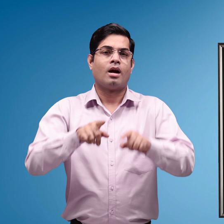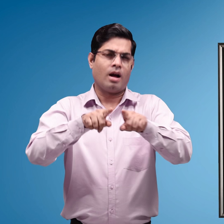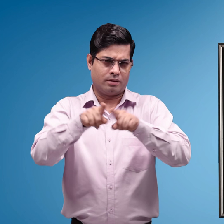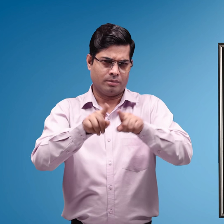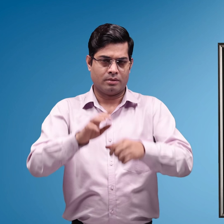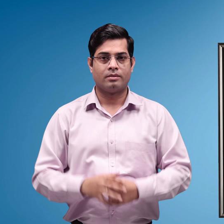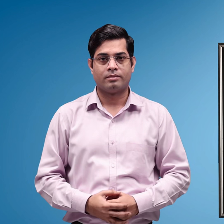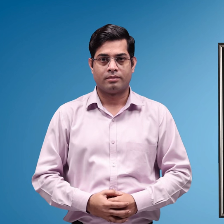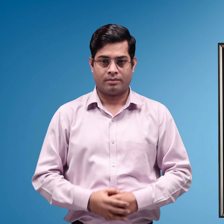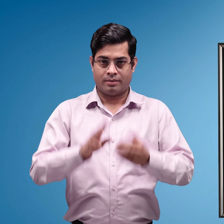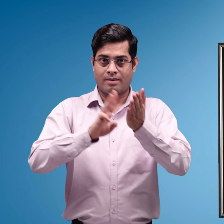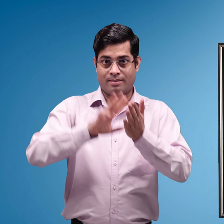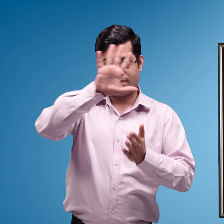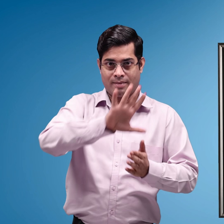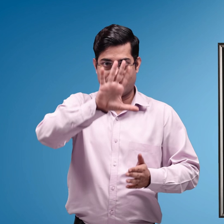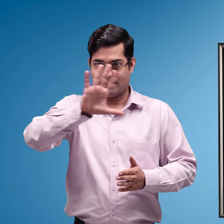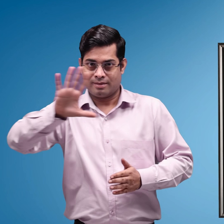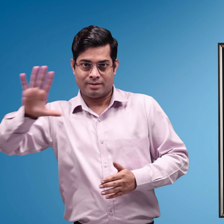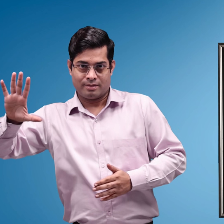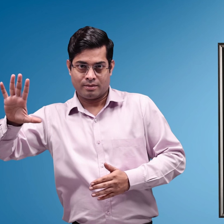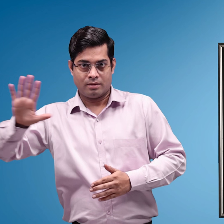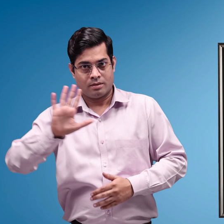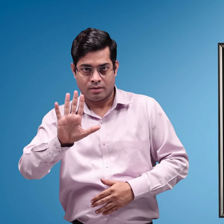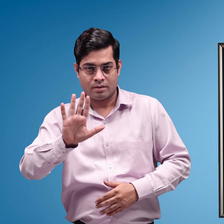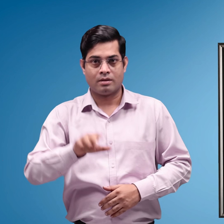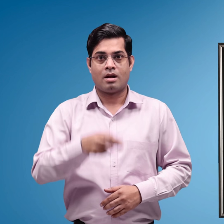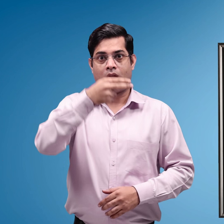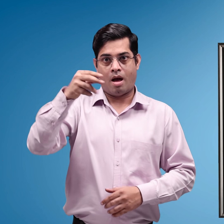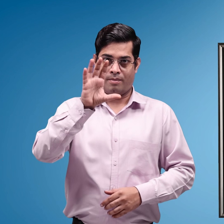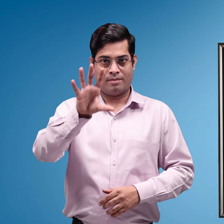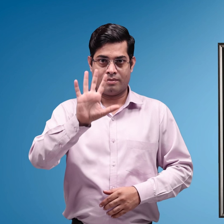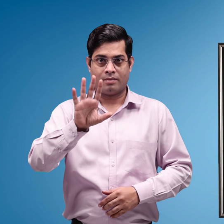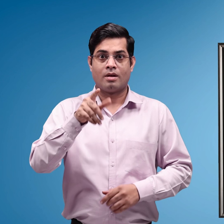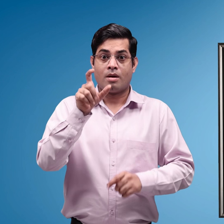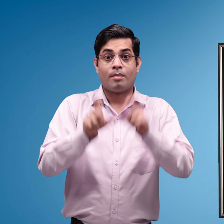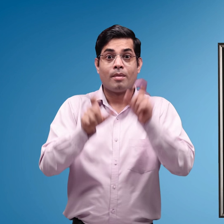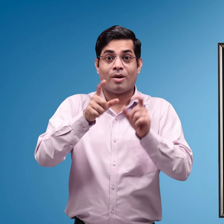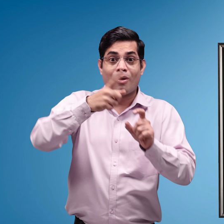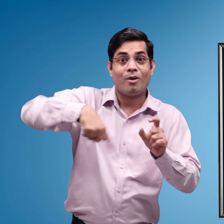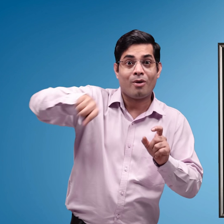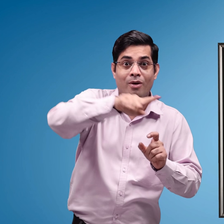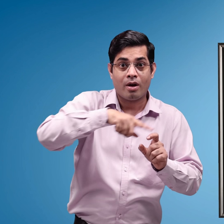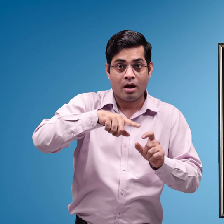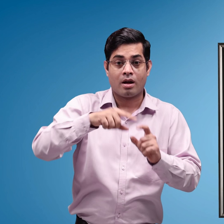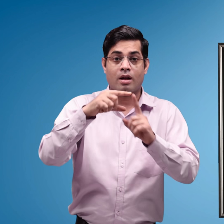For example, the Prakrit spoken in Magadha was known as Magadhi.